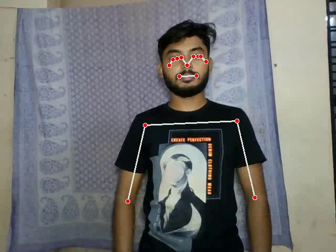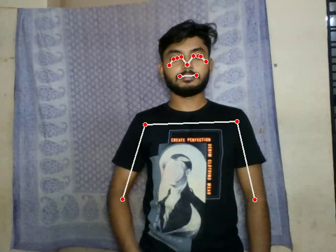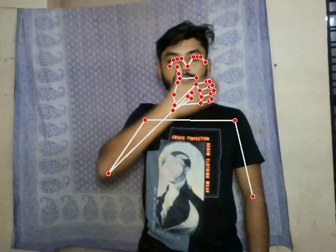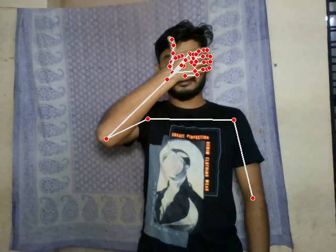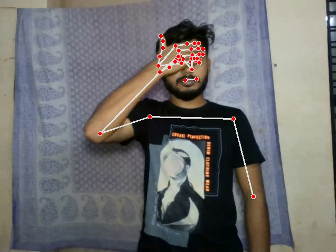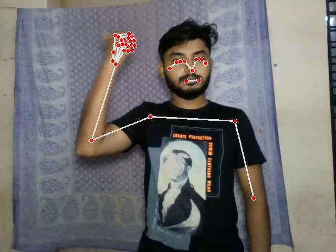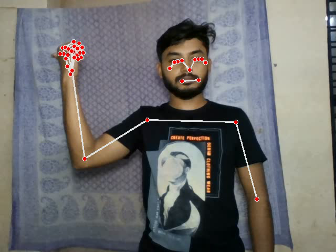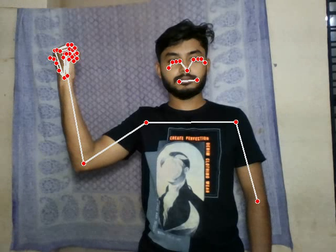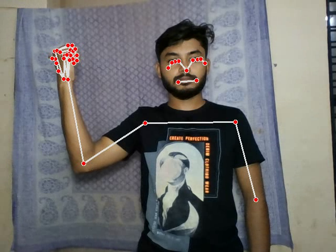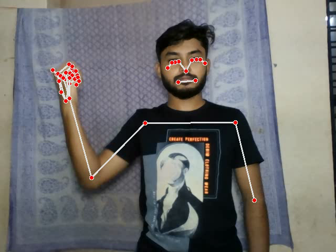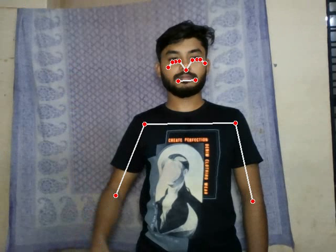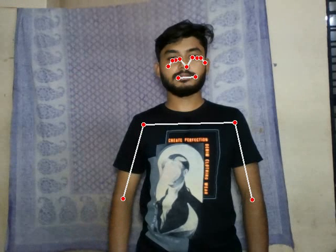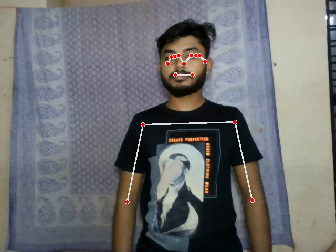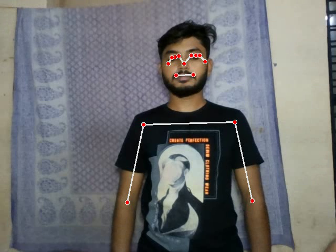forget